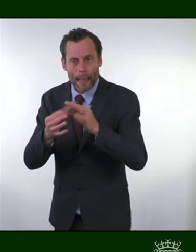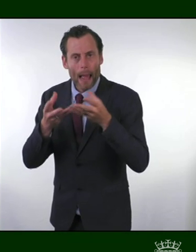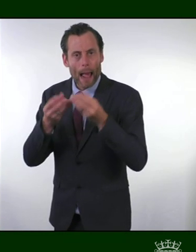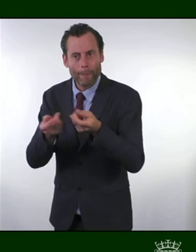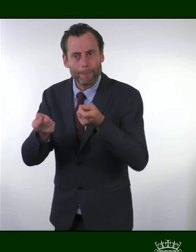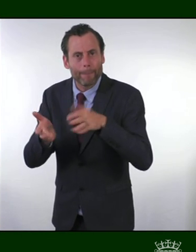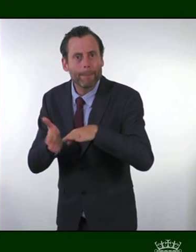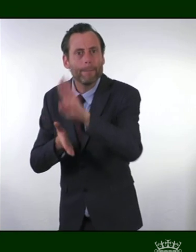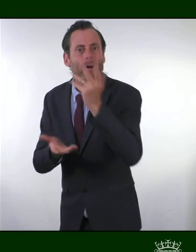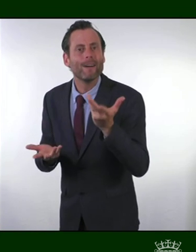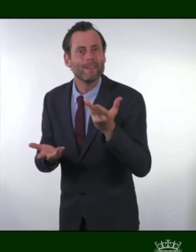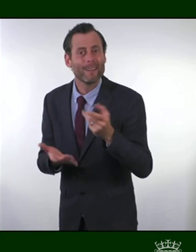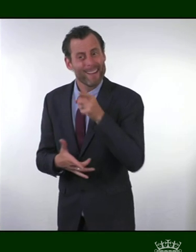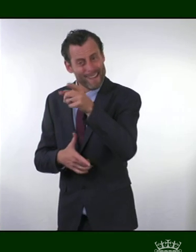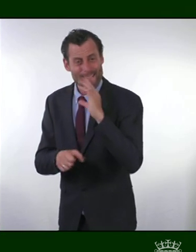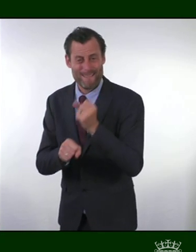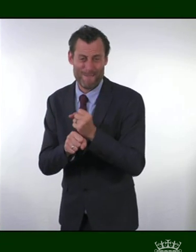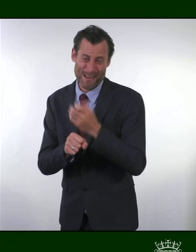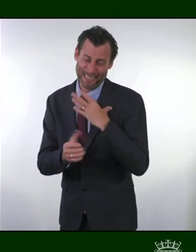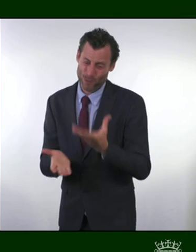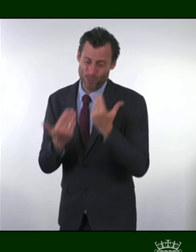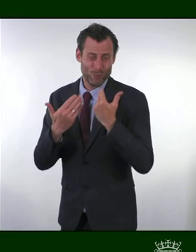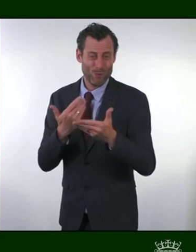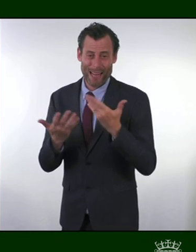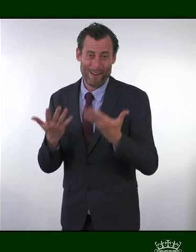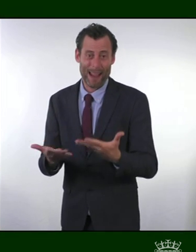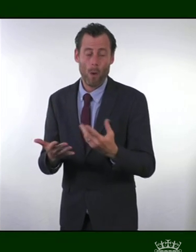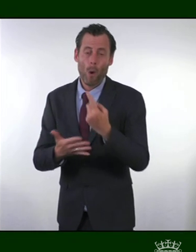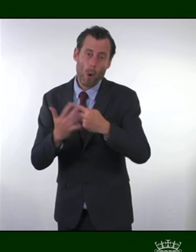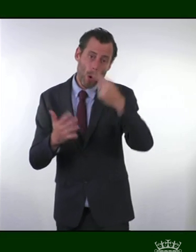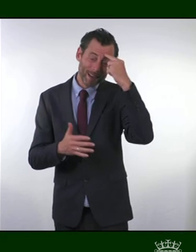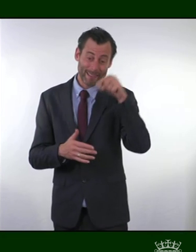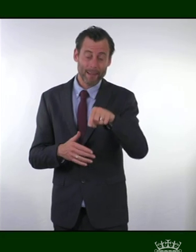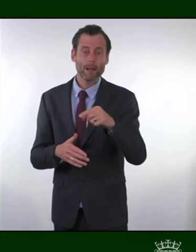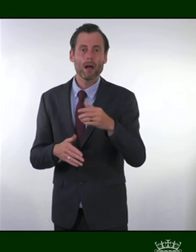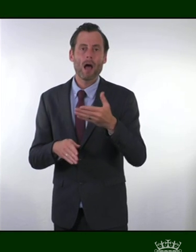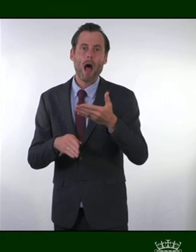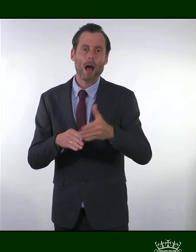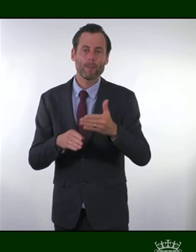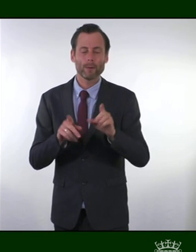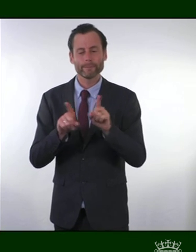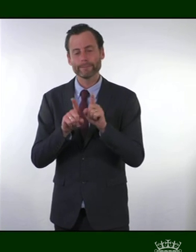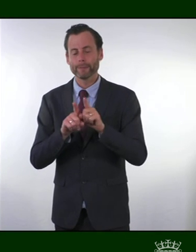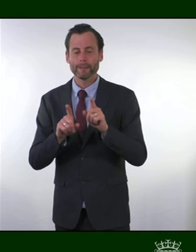Now the Government must act to deal not just with unemployment as a symptom, but also with its cause.